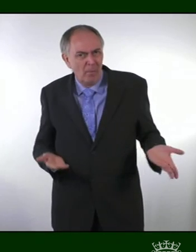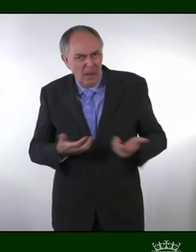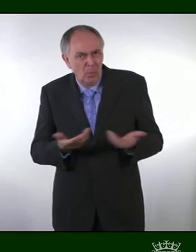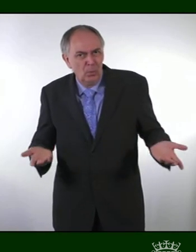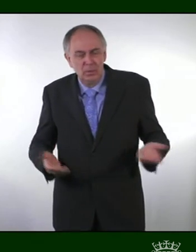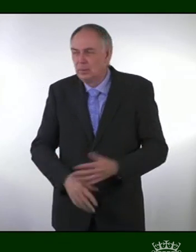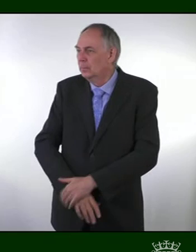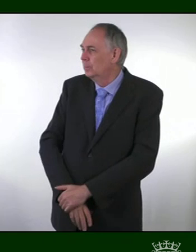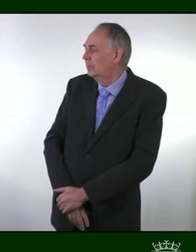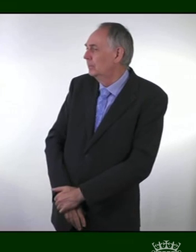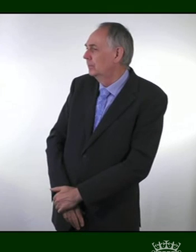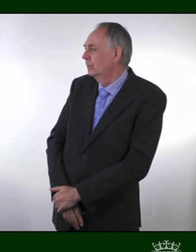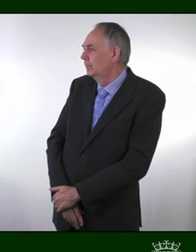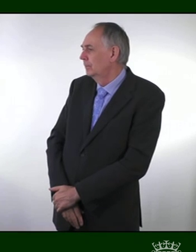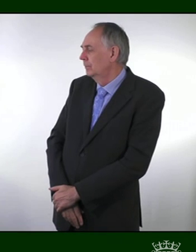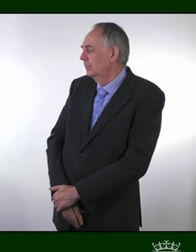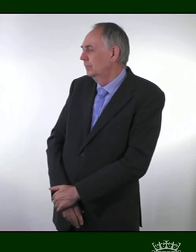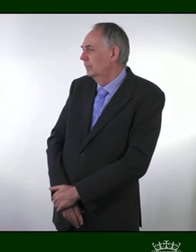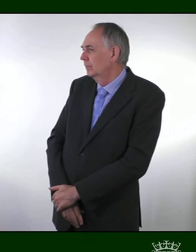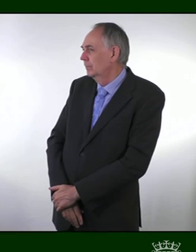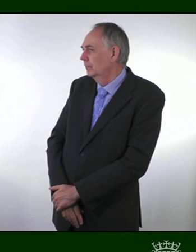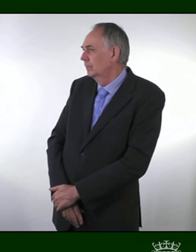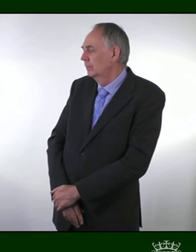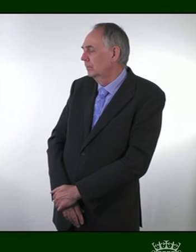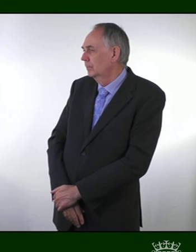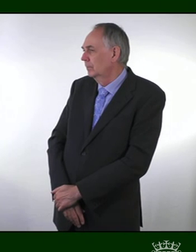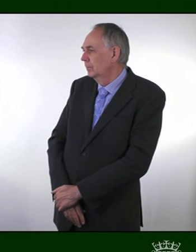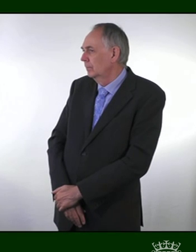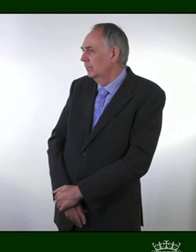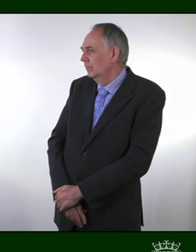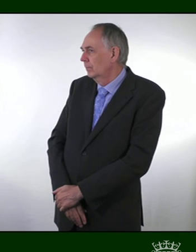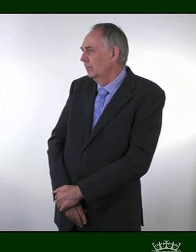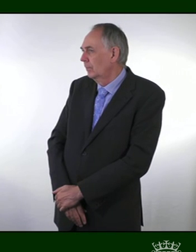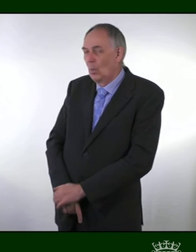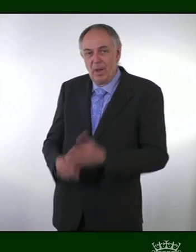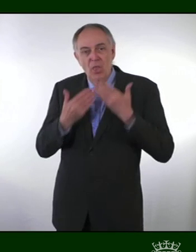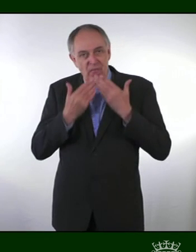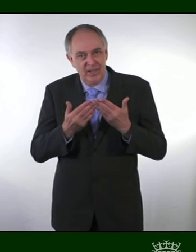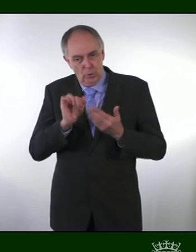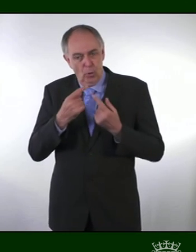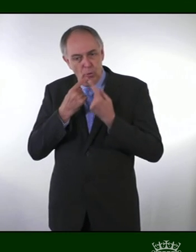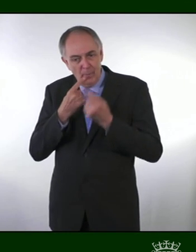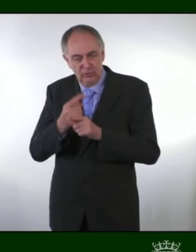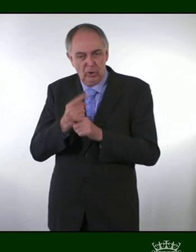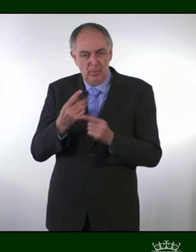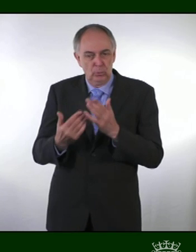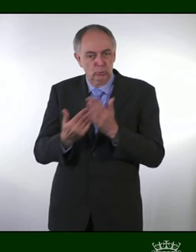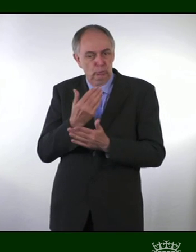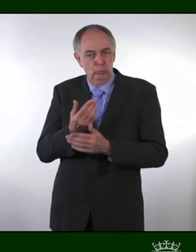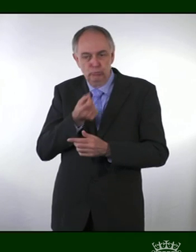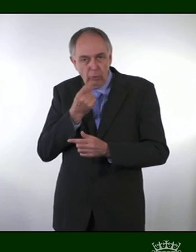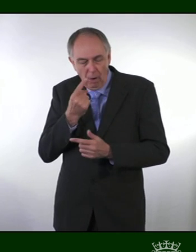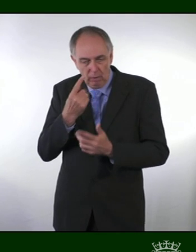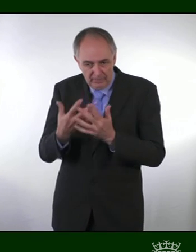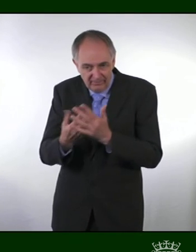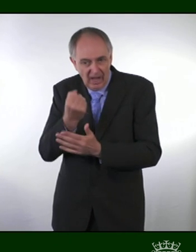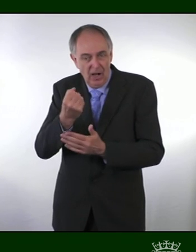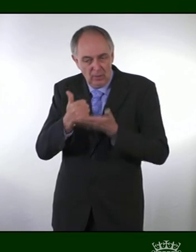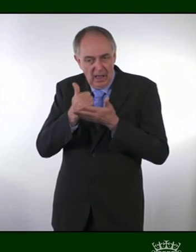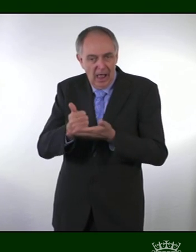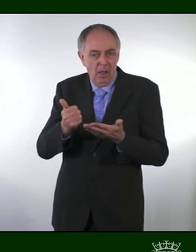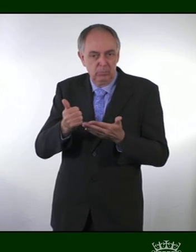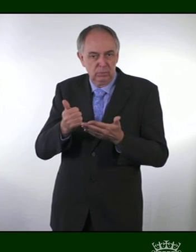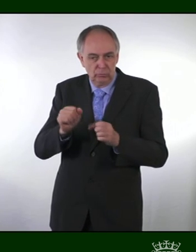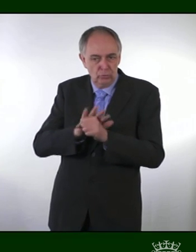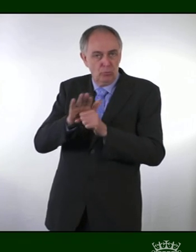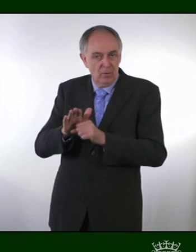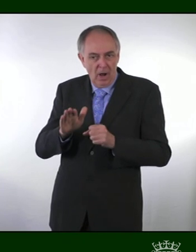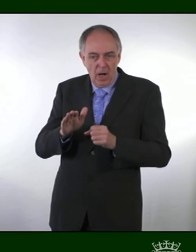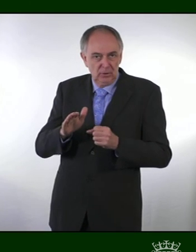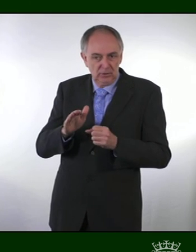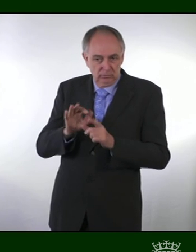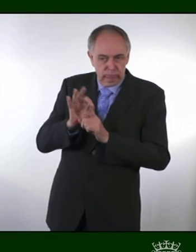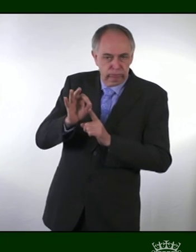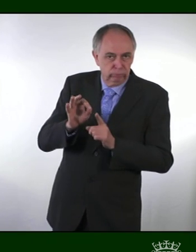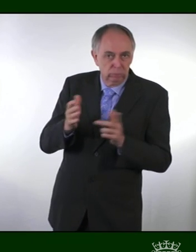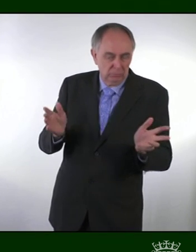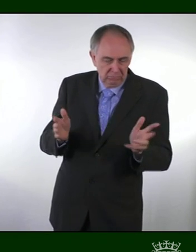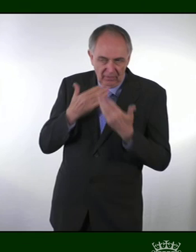I am grateful to the right honourable and learned Gentleman for what he said about dexamethasone, and I am glad that he is finally paying tribute to the efforts of this country in tackling coronavirus.